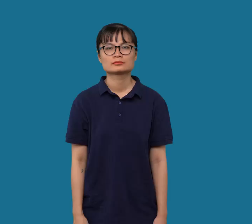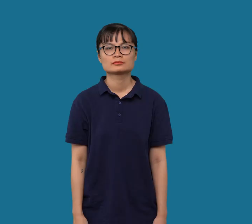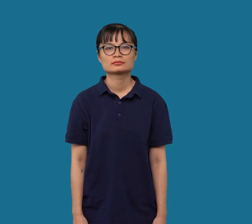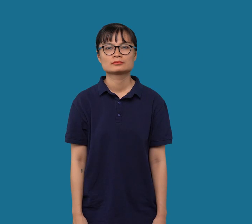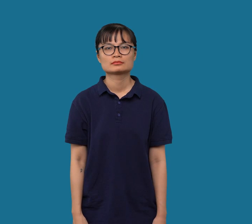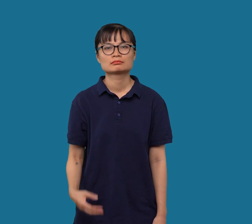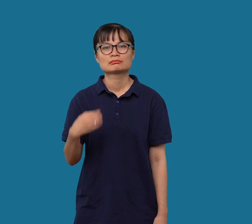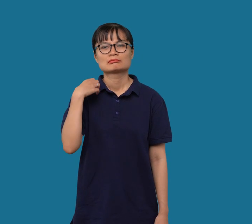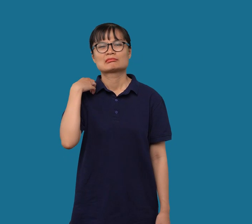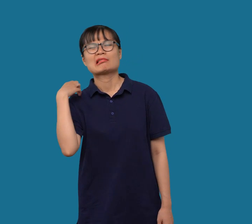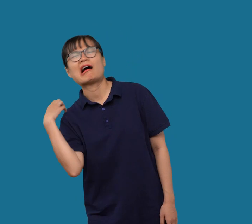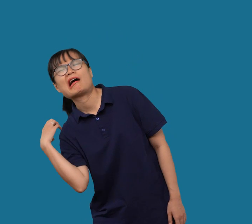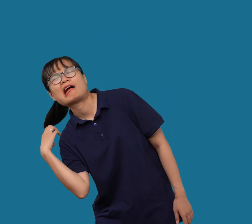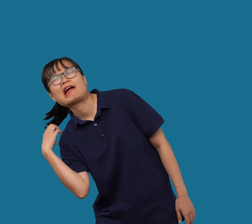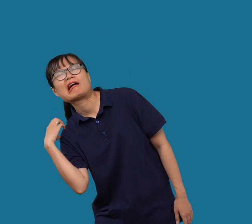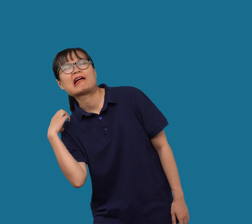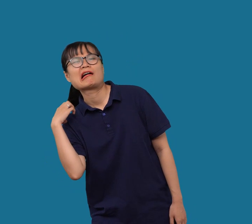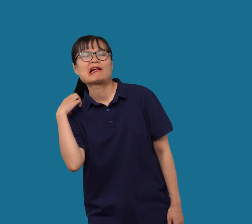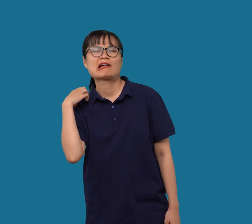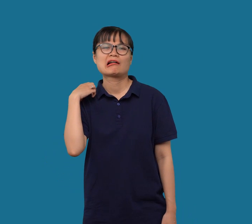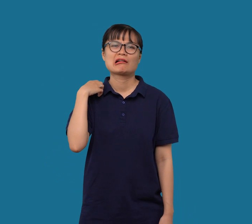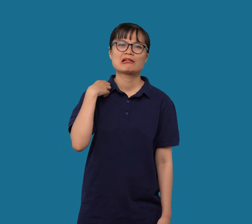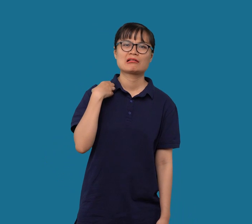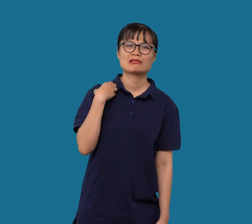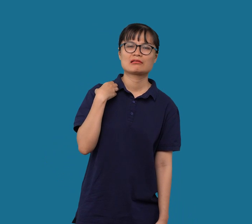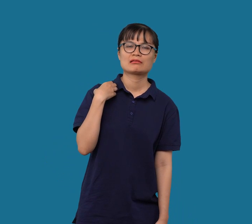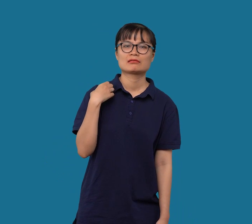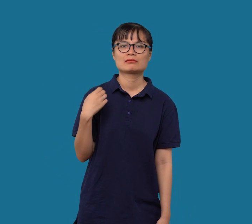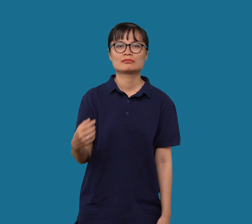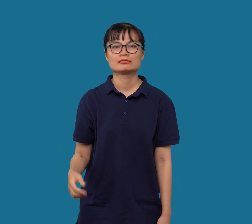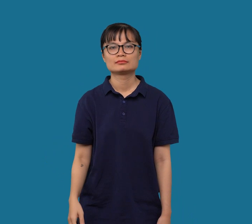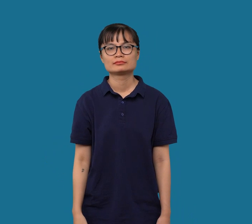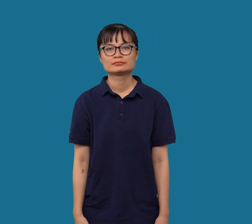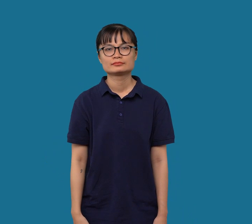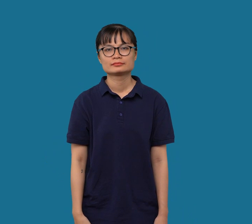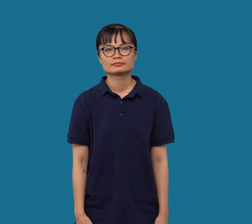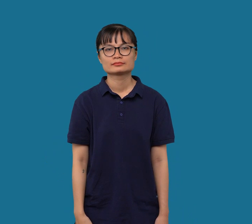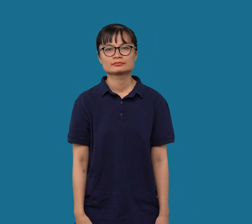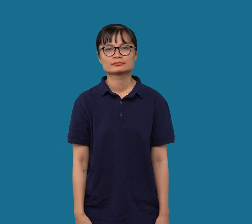xách nặng